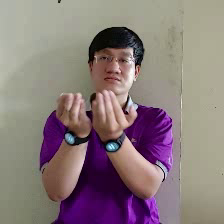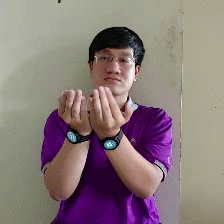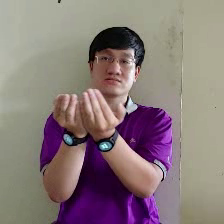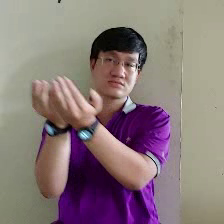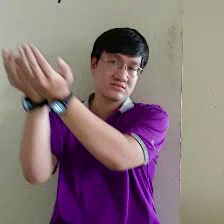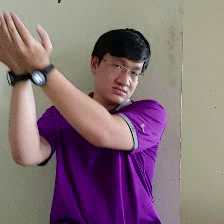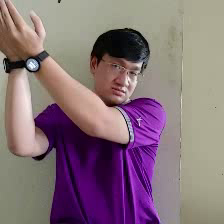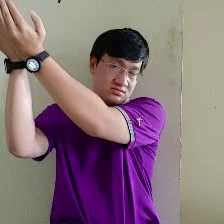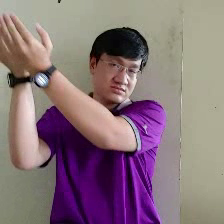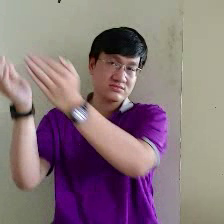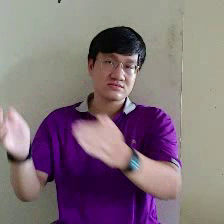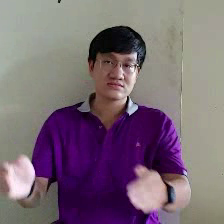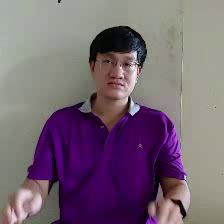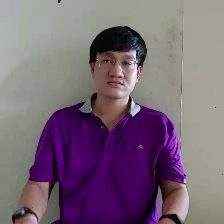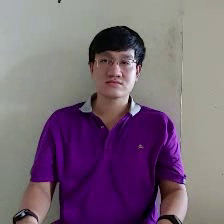Biếu tặng